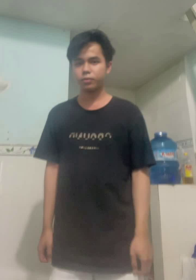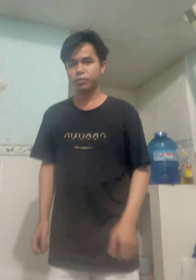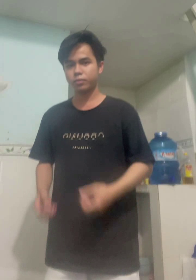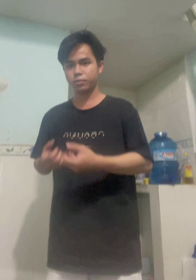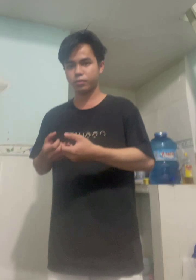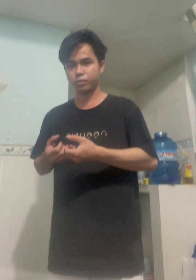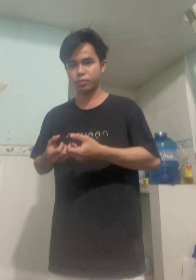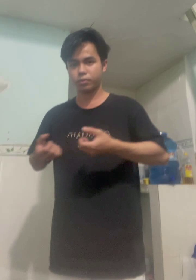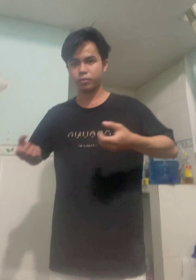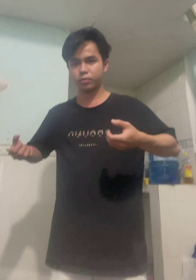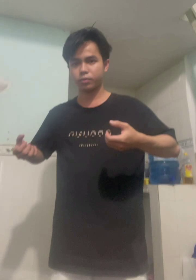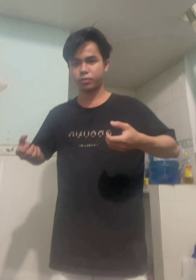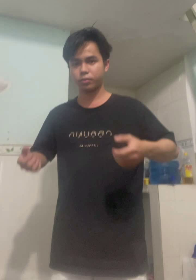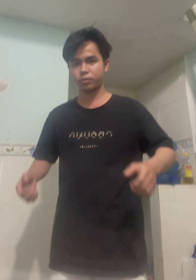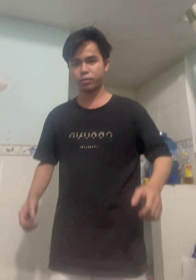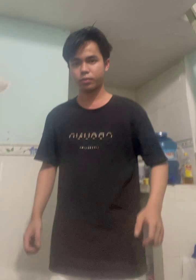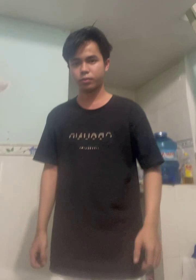chia cat